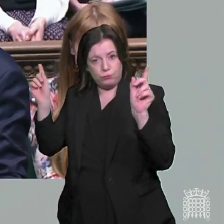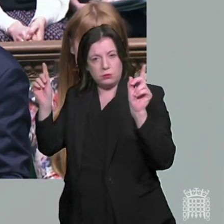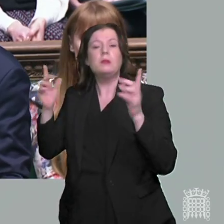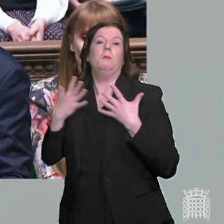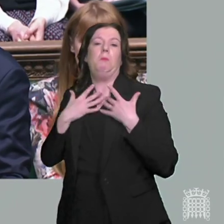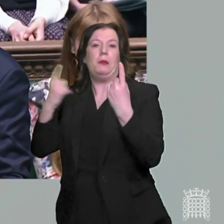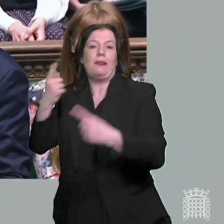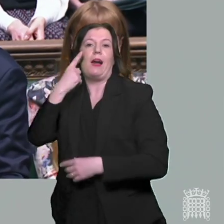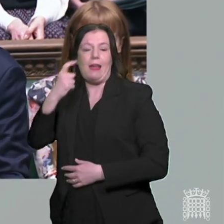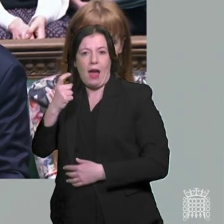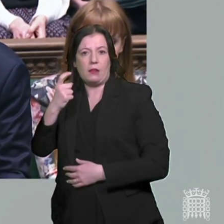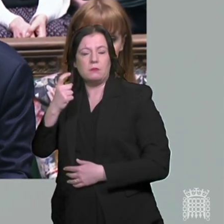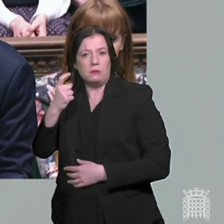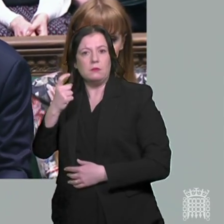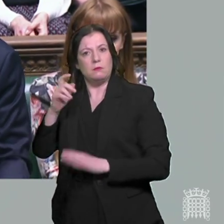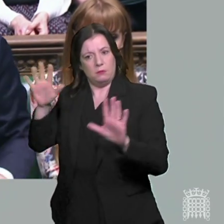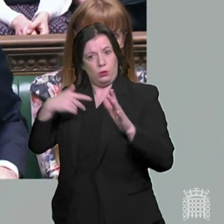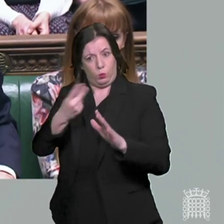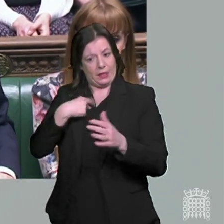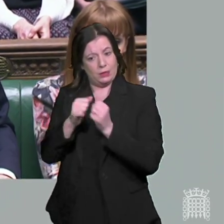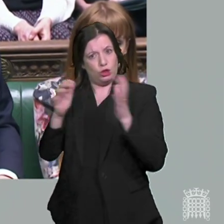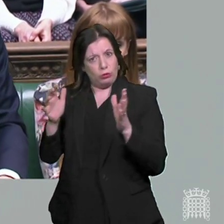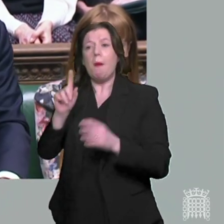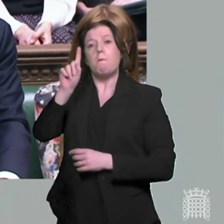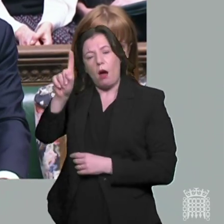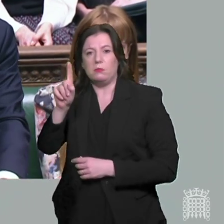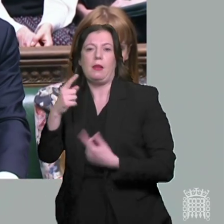If he does not understand that, we have a real problem.